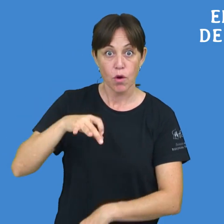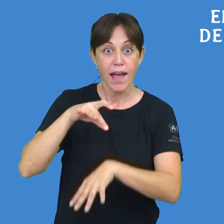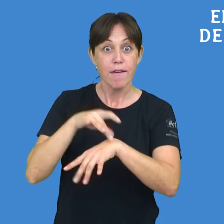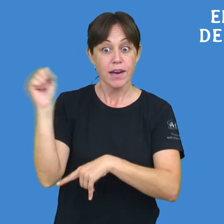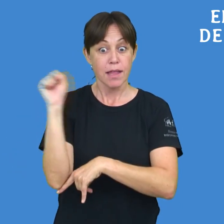enfermo